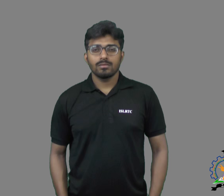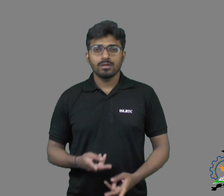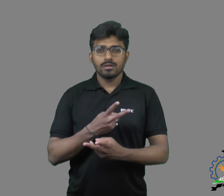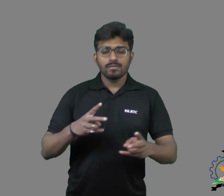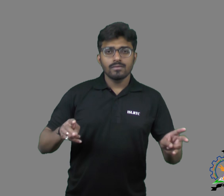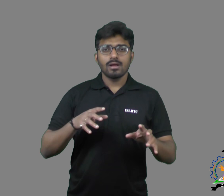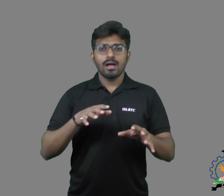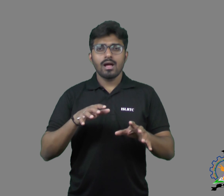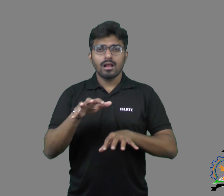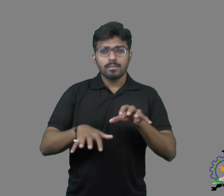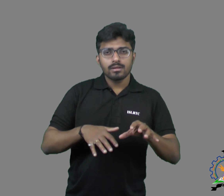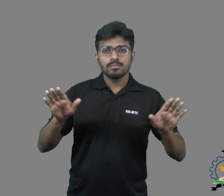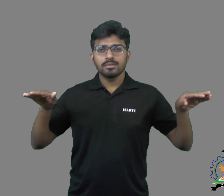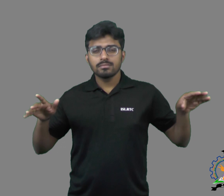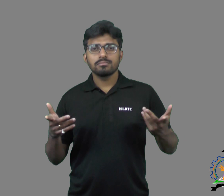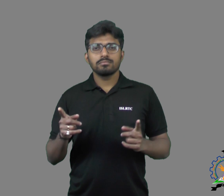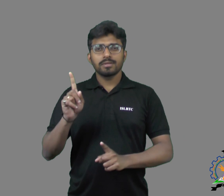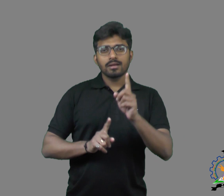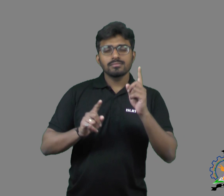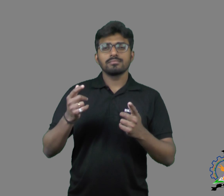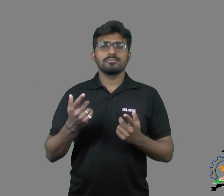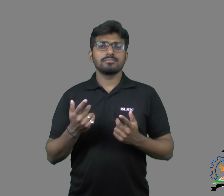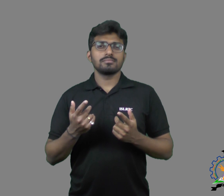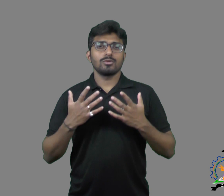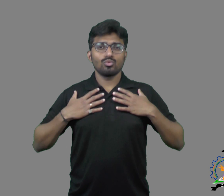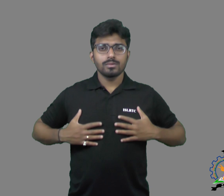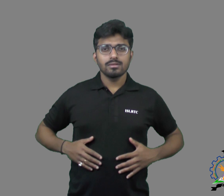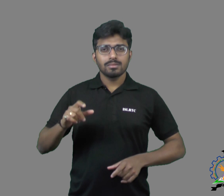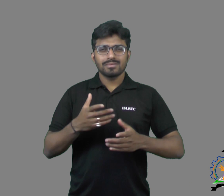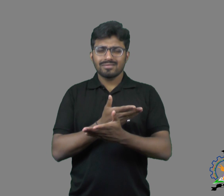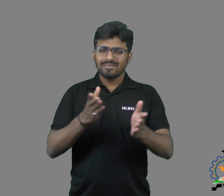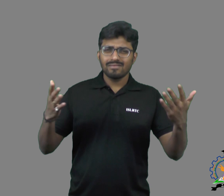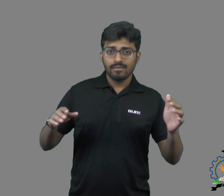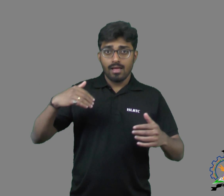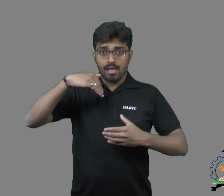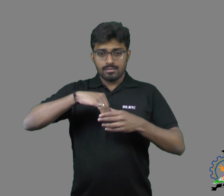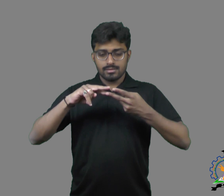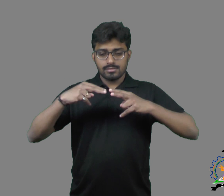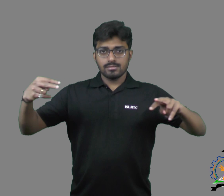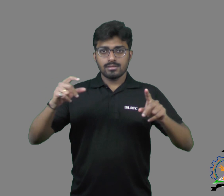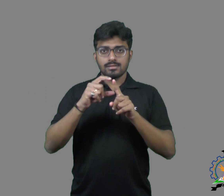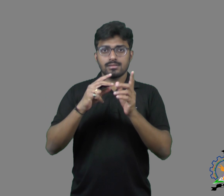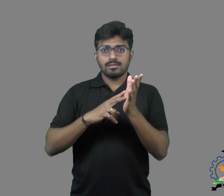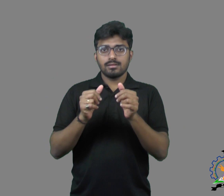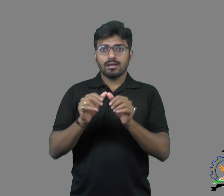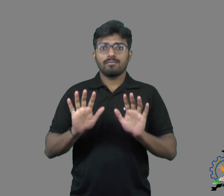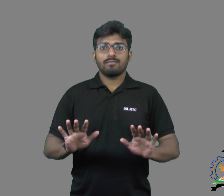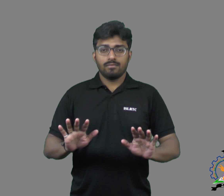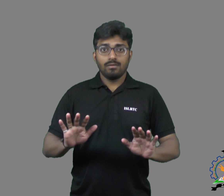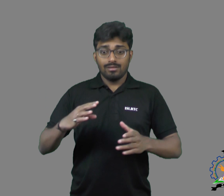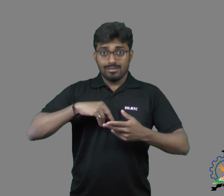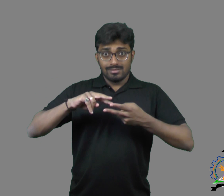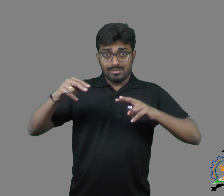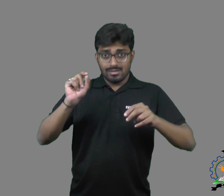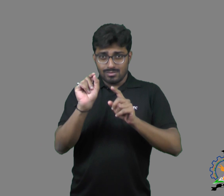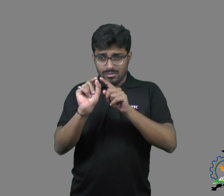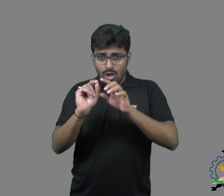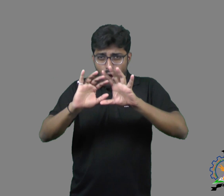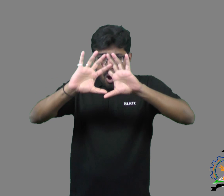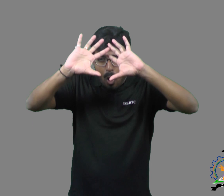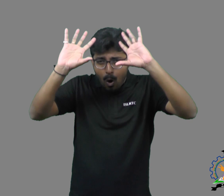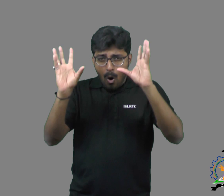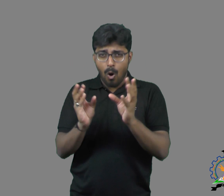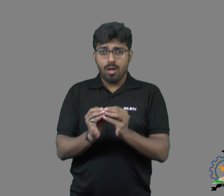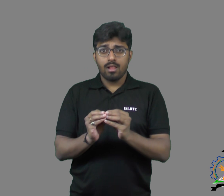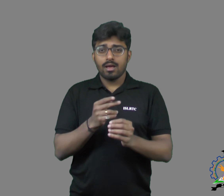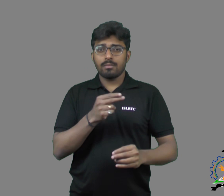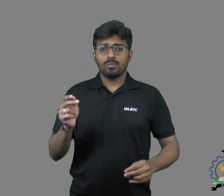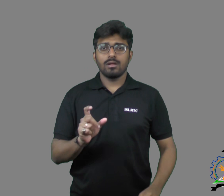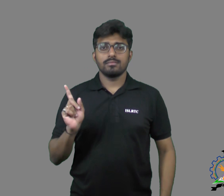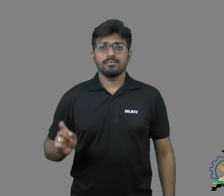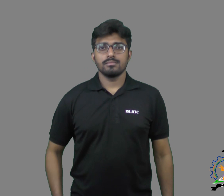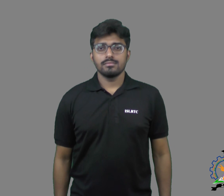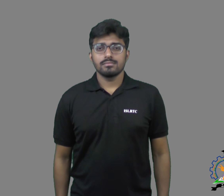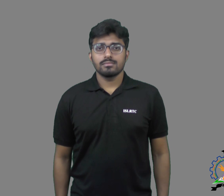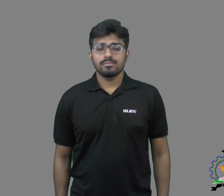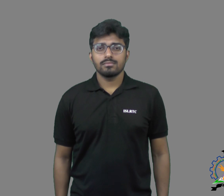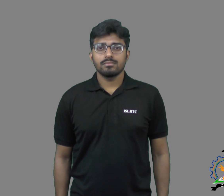Genome